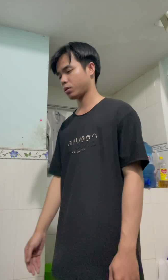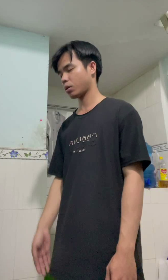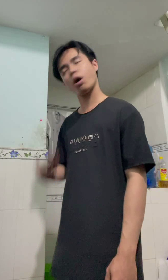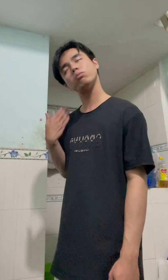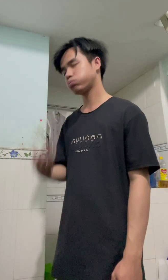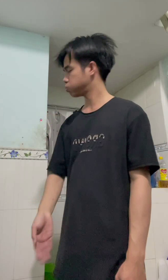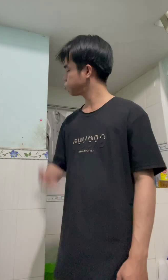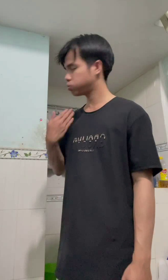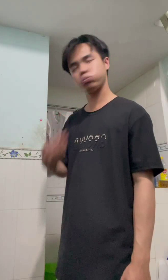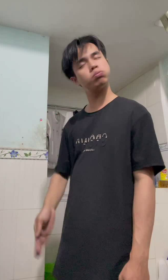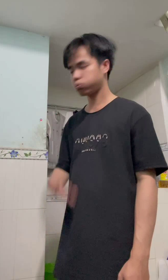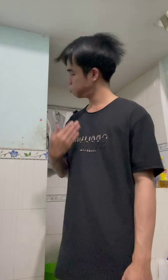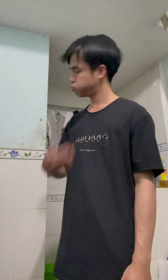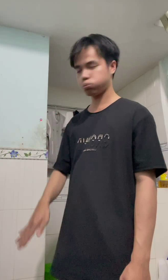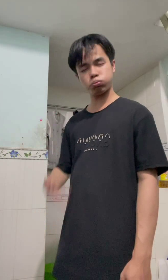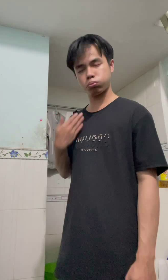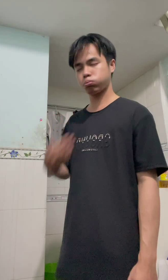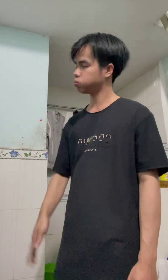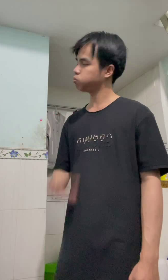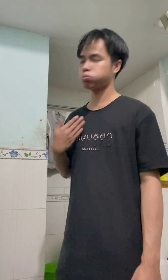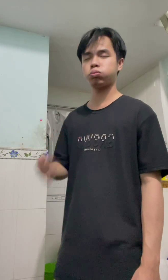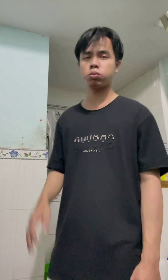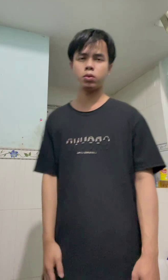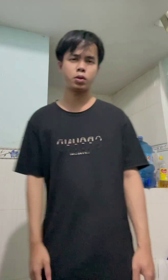nong